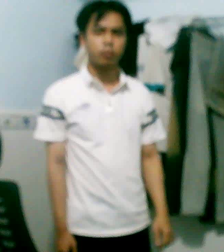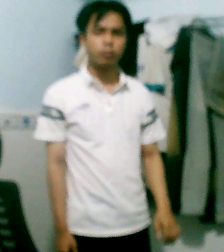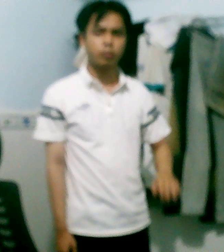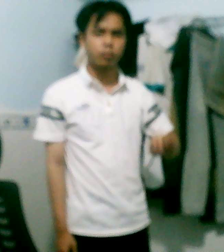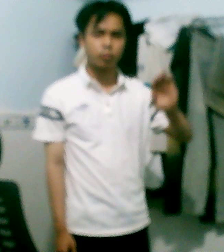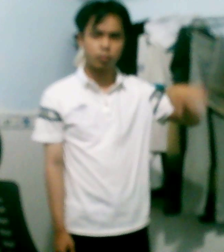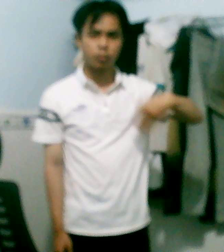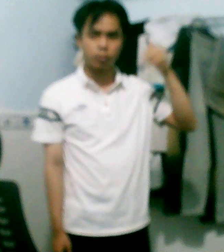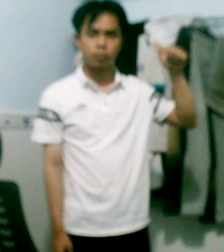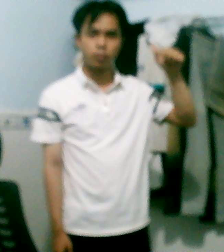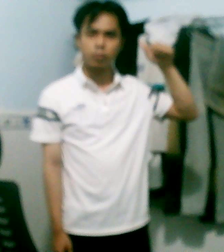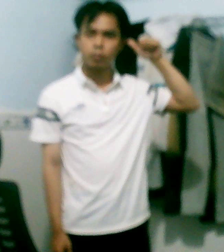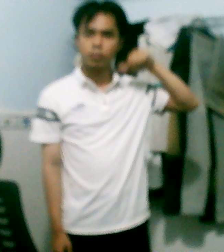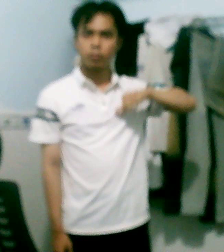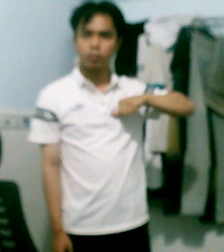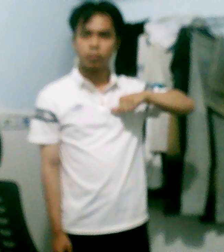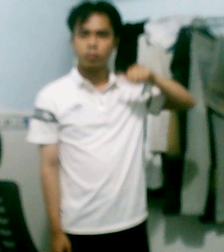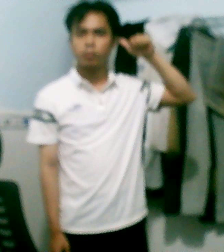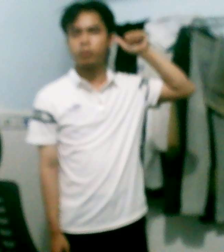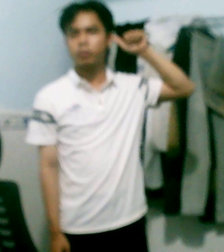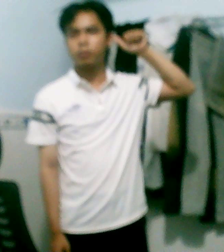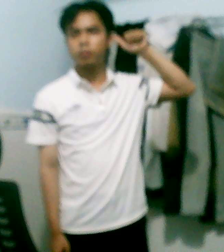thay co